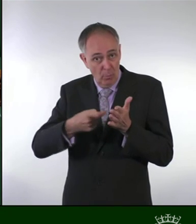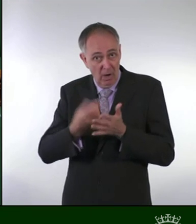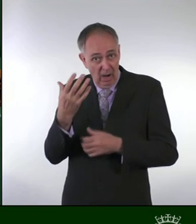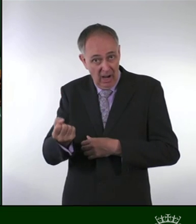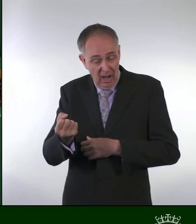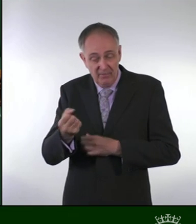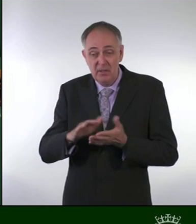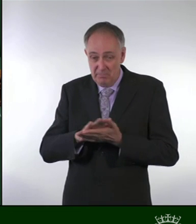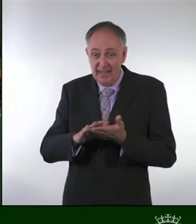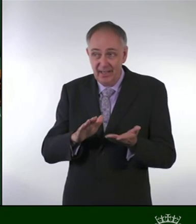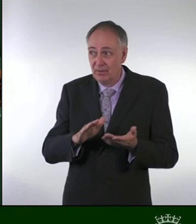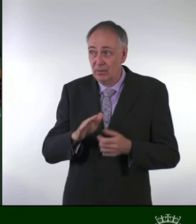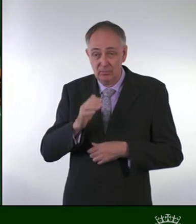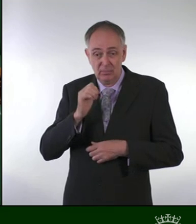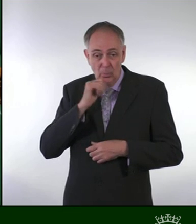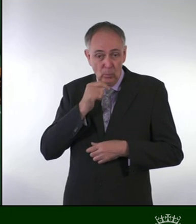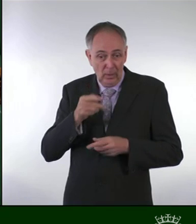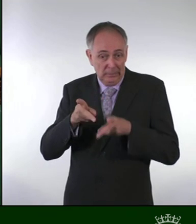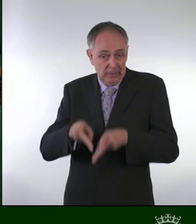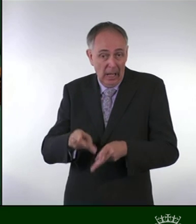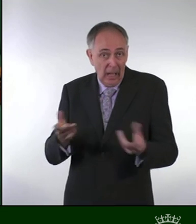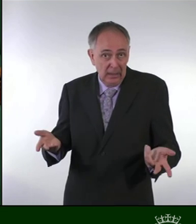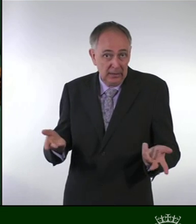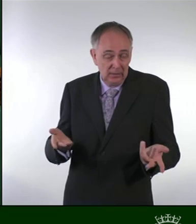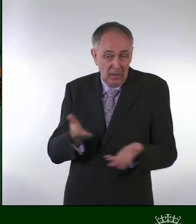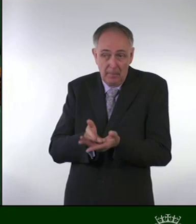That is a terminal diagnosis and an absolutely crushing one.